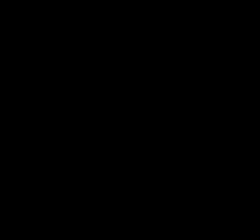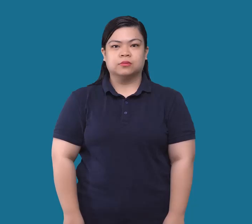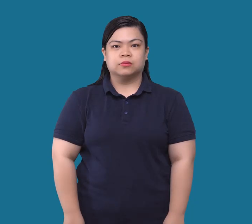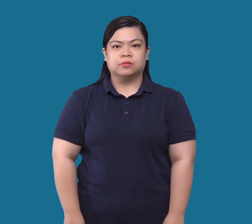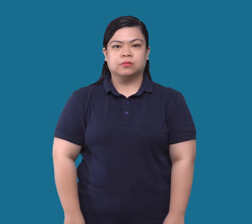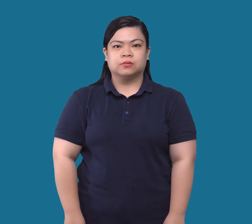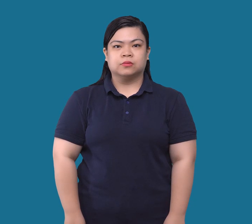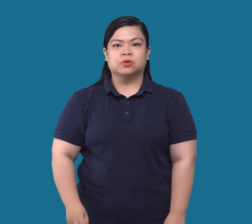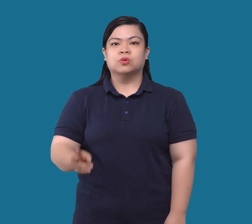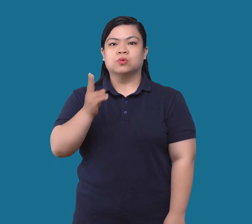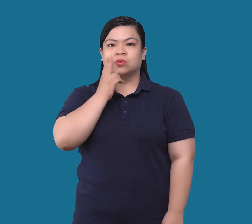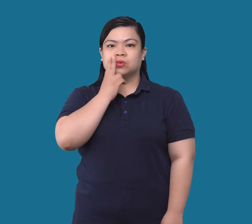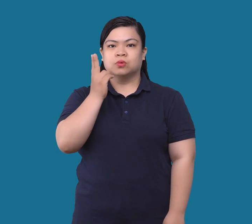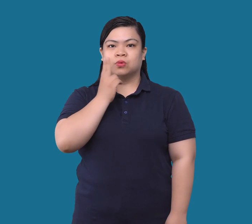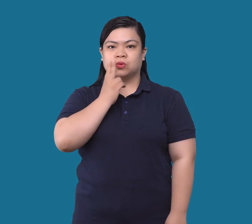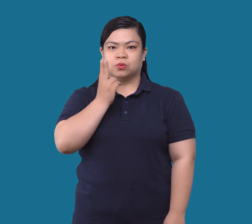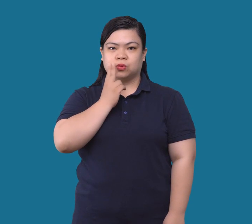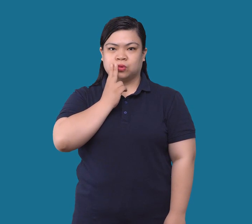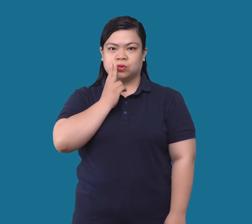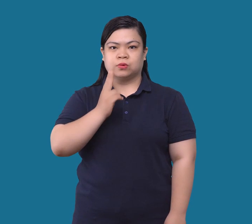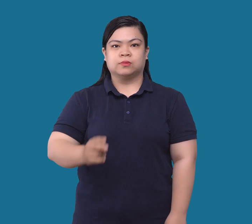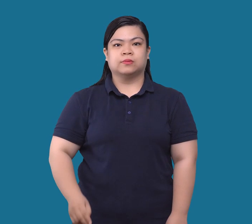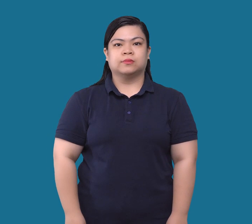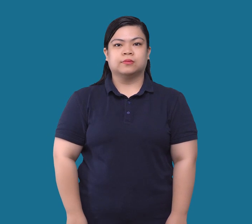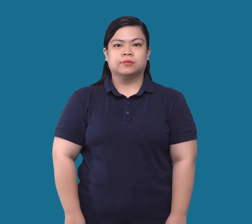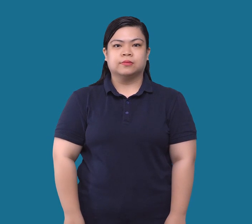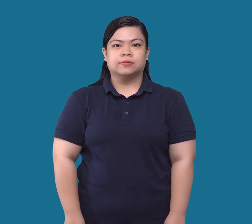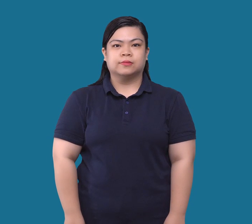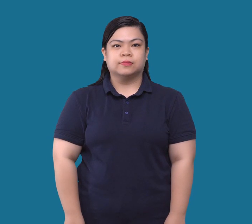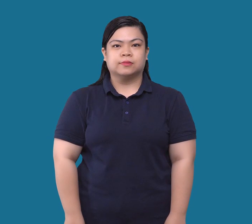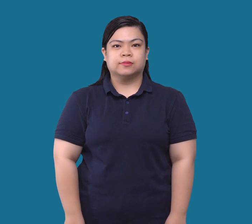thuốc lá